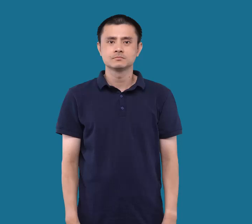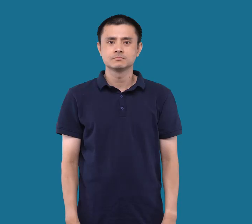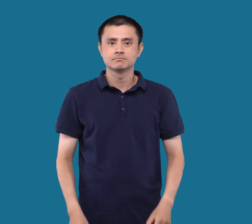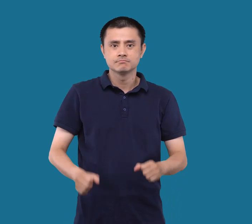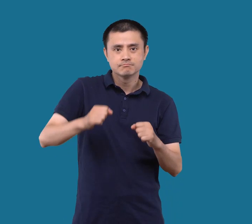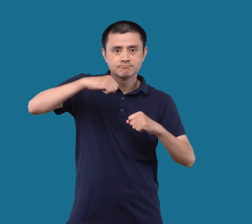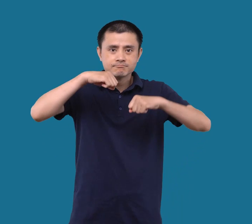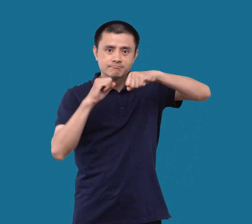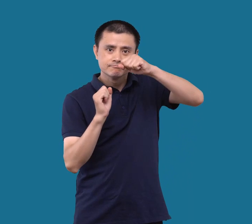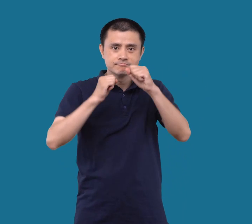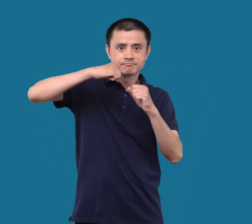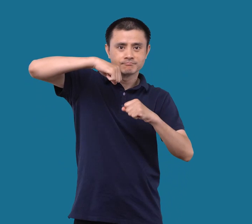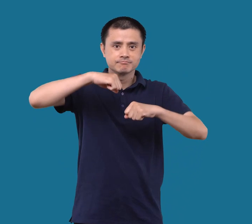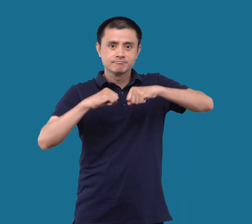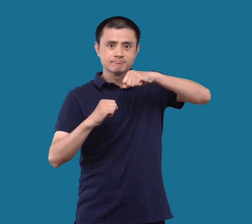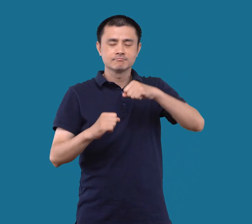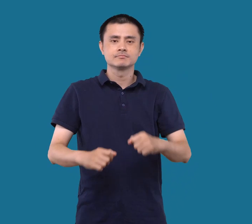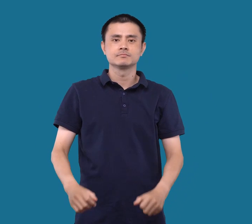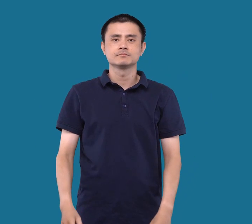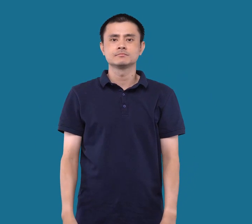cử động